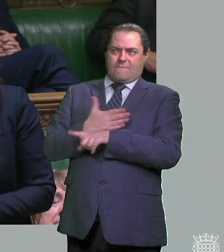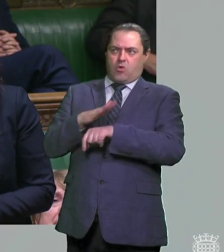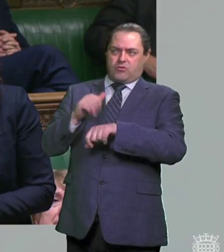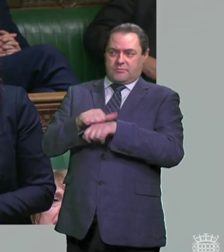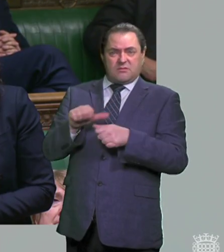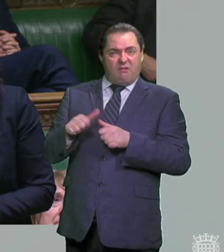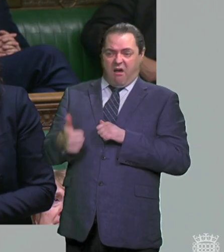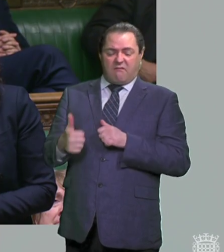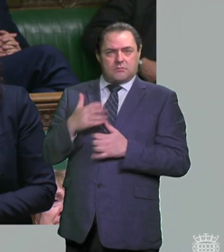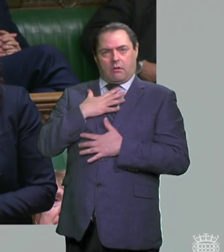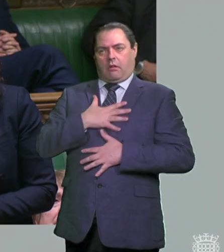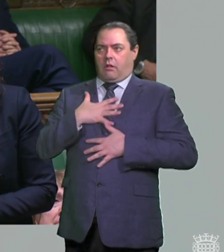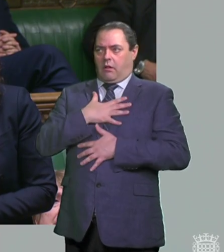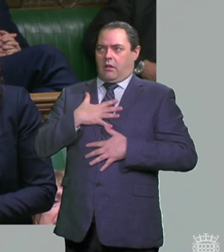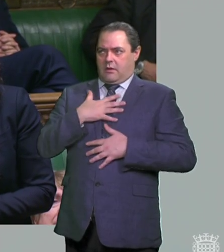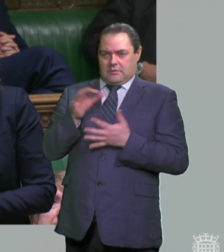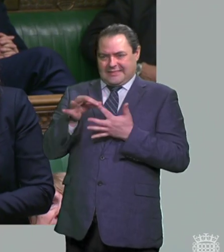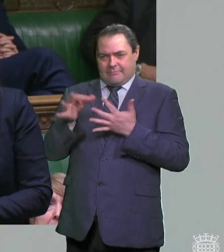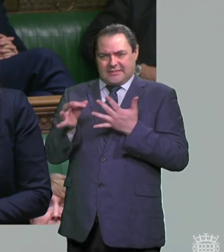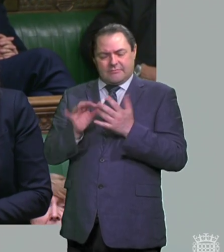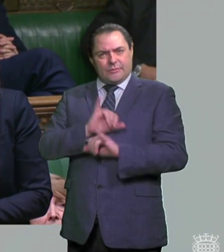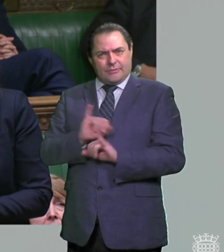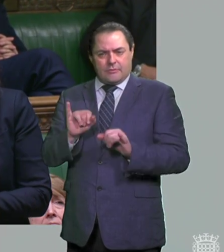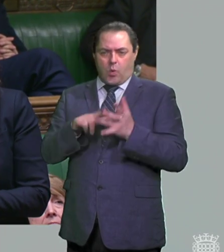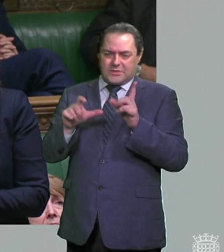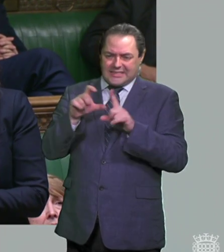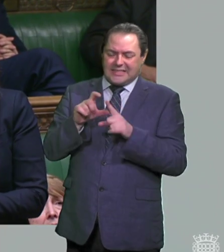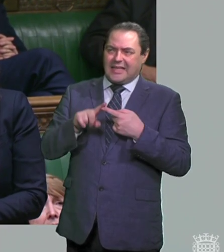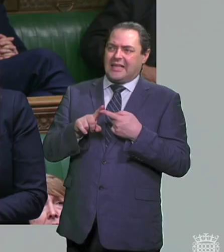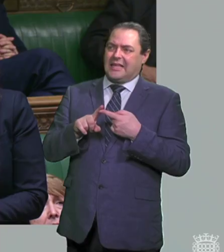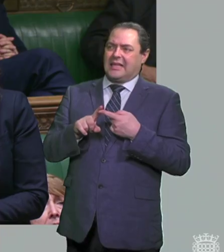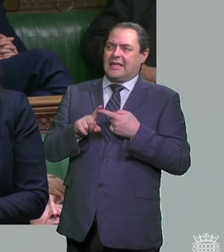Thereafter, very distressing symptoms occurred, such as obsessive compulsive disorder and intrusive thoughts.